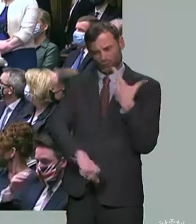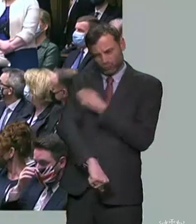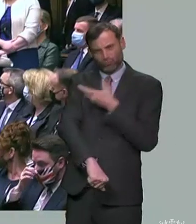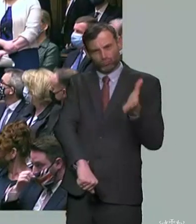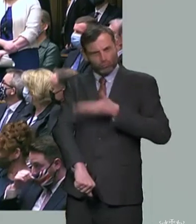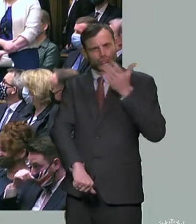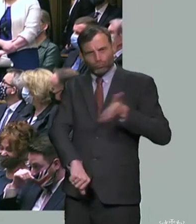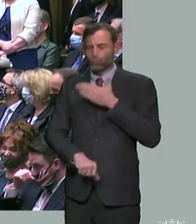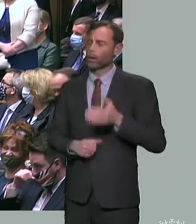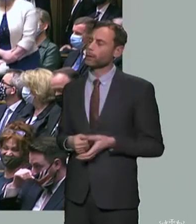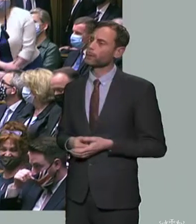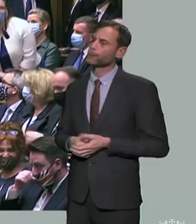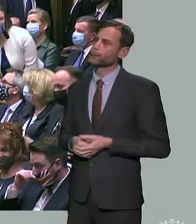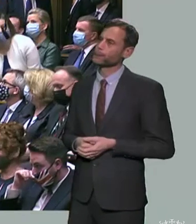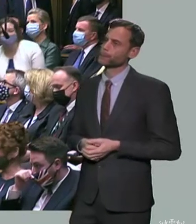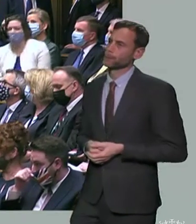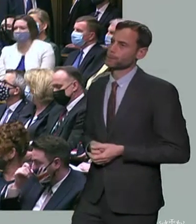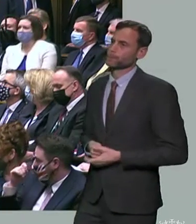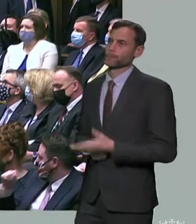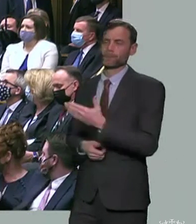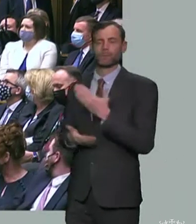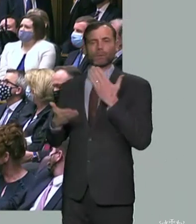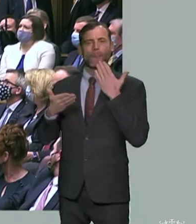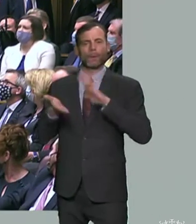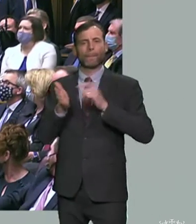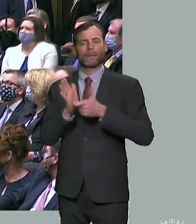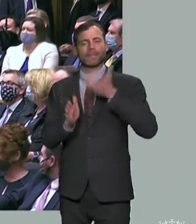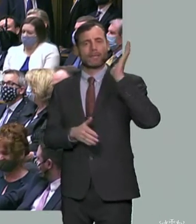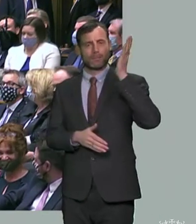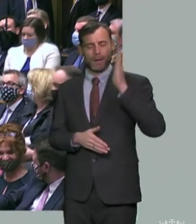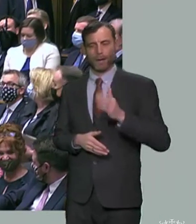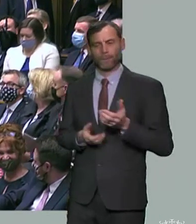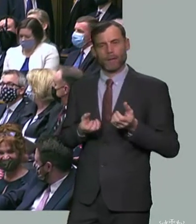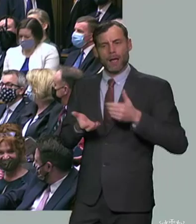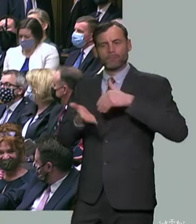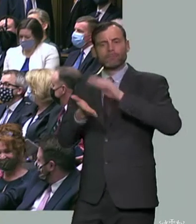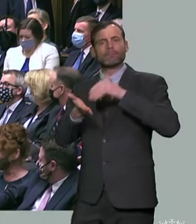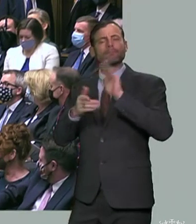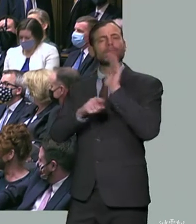When it comes to exporting, as you are well aware, Mr Speaker, Fylde punches well above its weight.